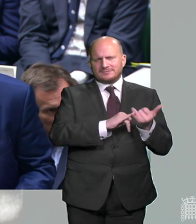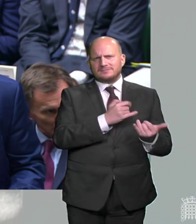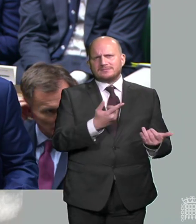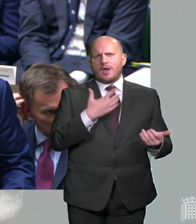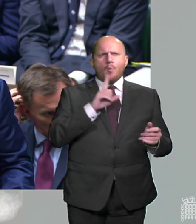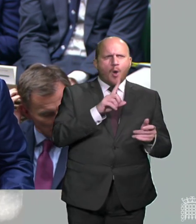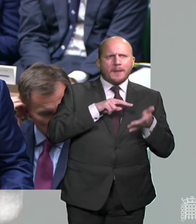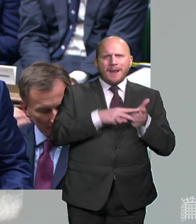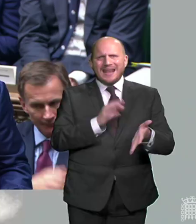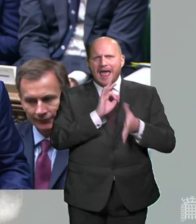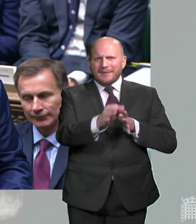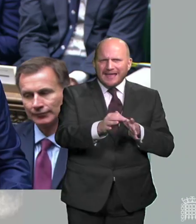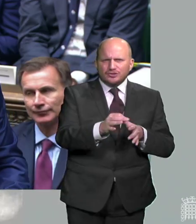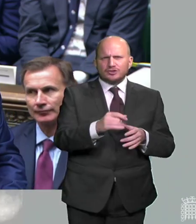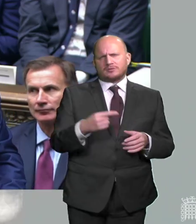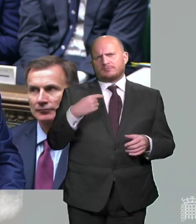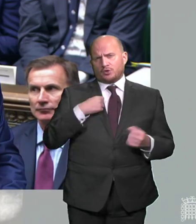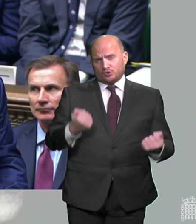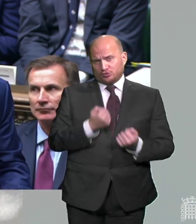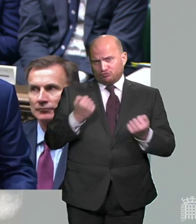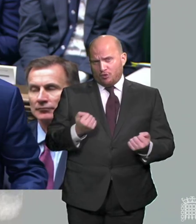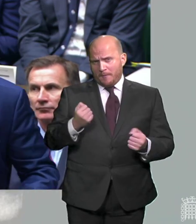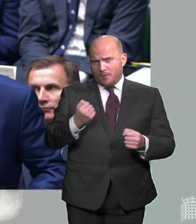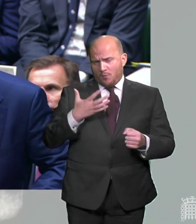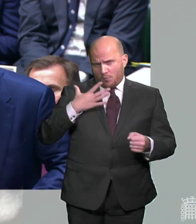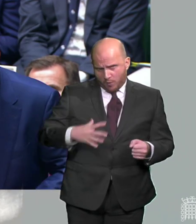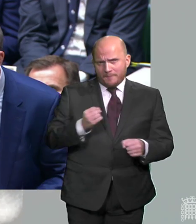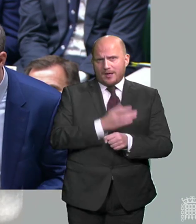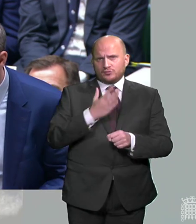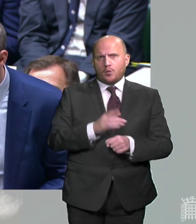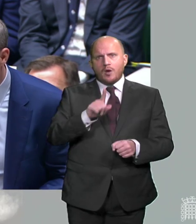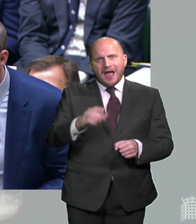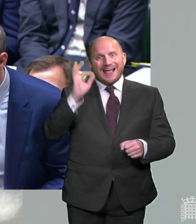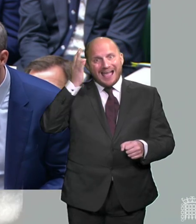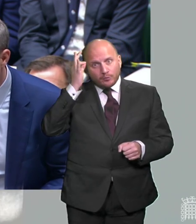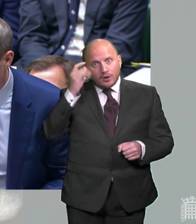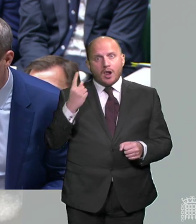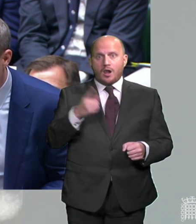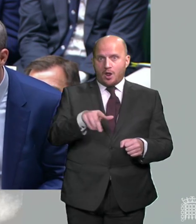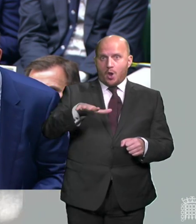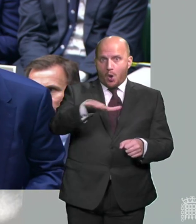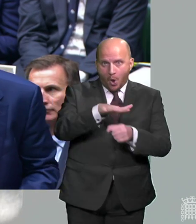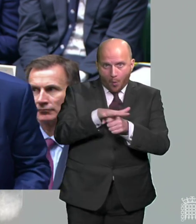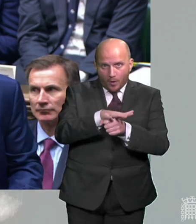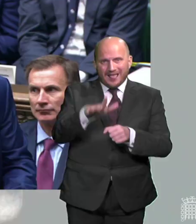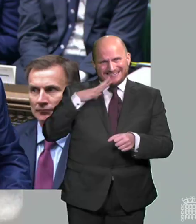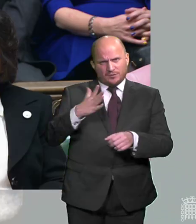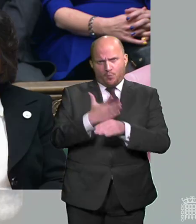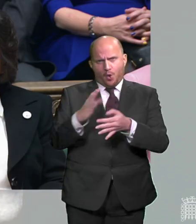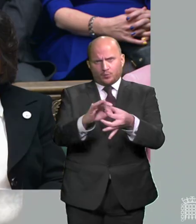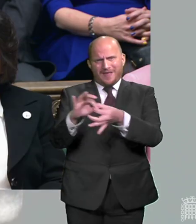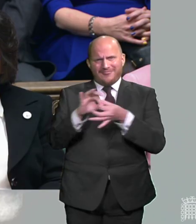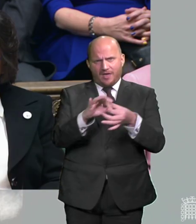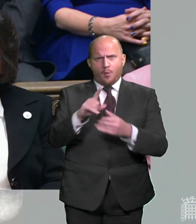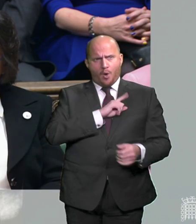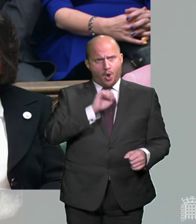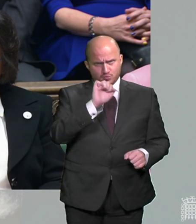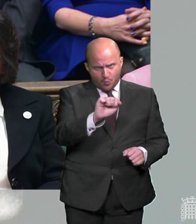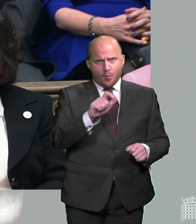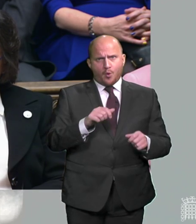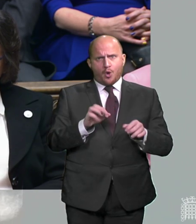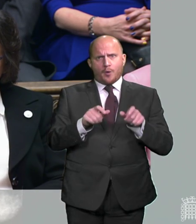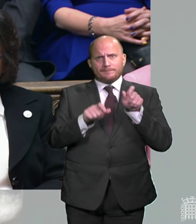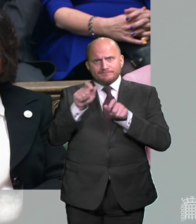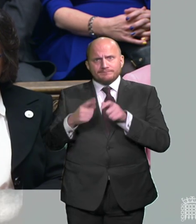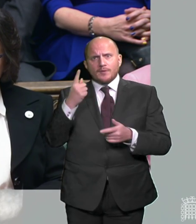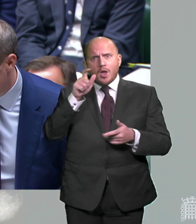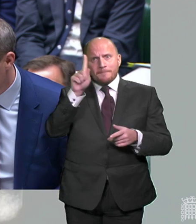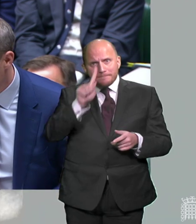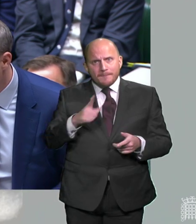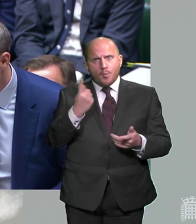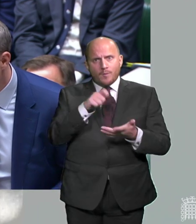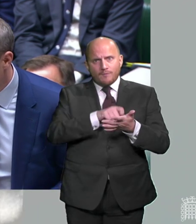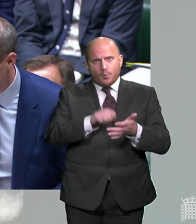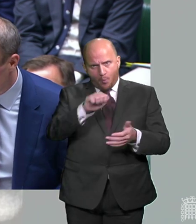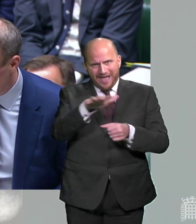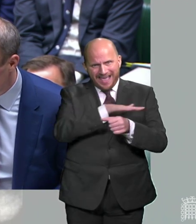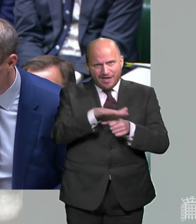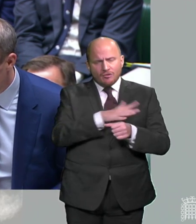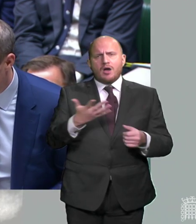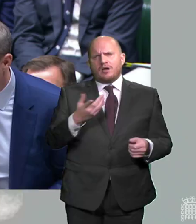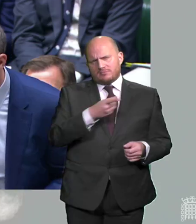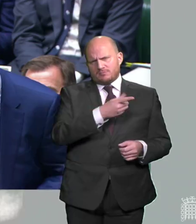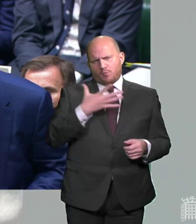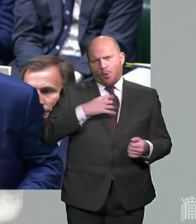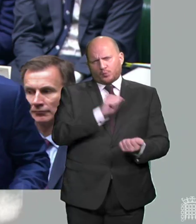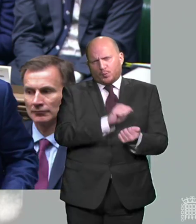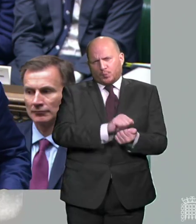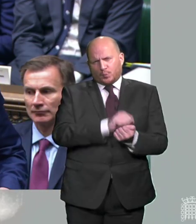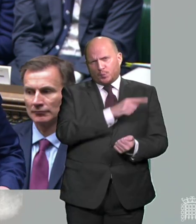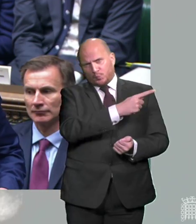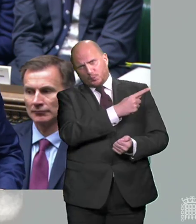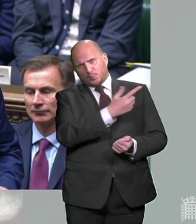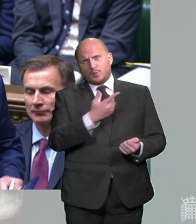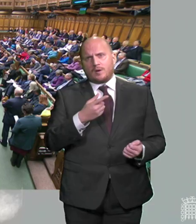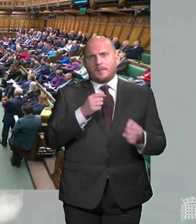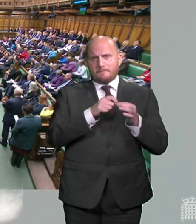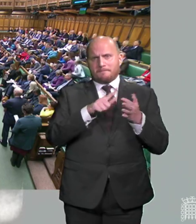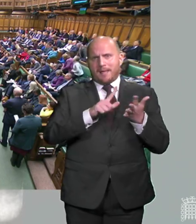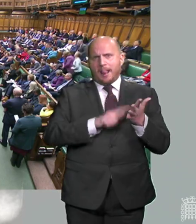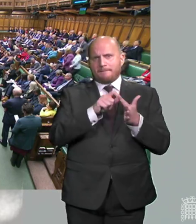The best I can say is that we strongly encourage all the local bodies—whether it is the council or the applicant—to continue to work together because, above all, her constituents will want to continue to celebrate the proud and rich tradition represented by Belper.